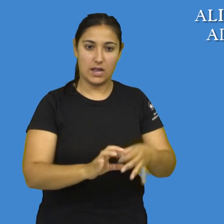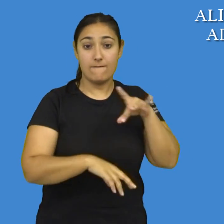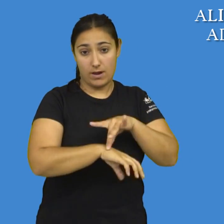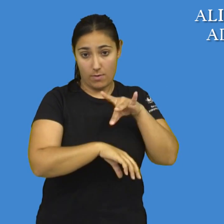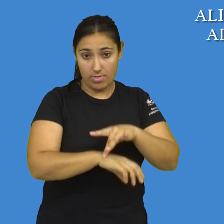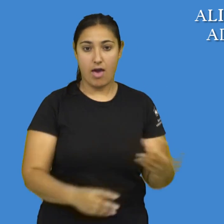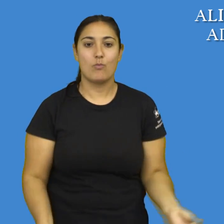enfermo